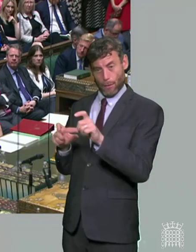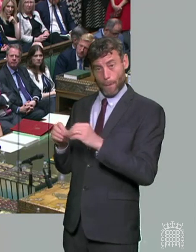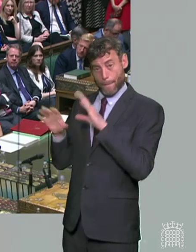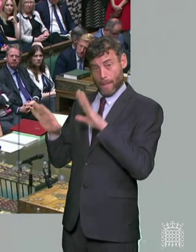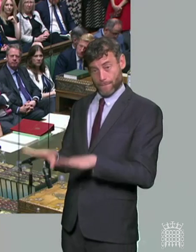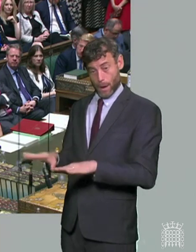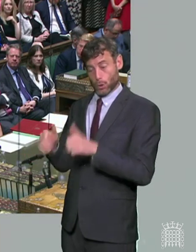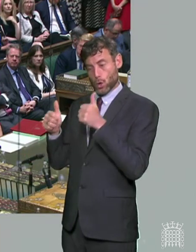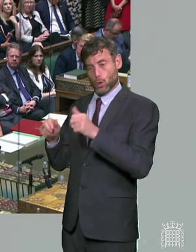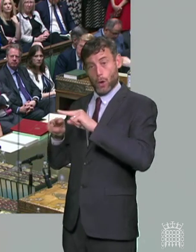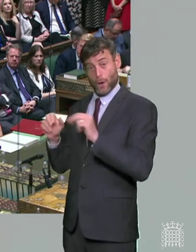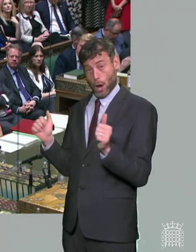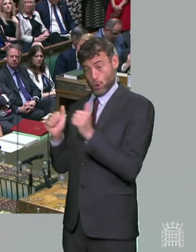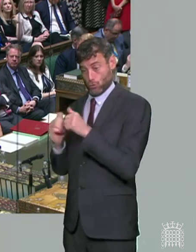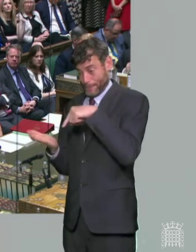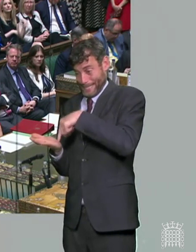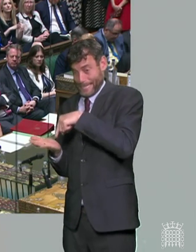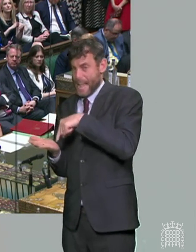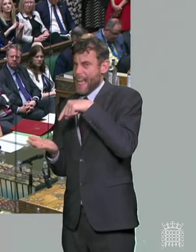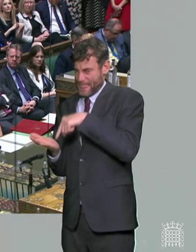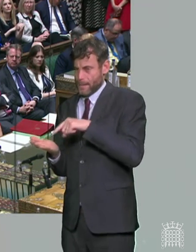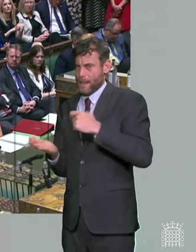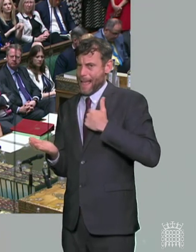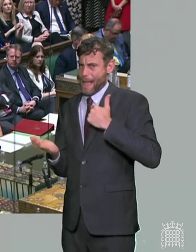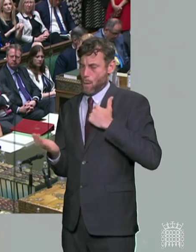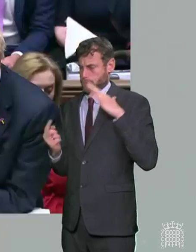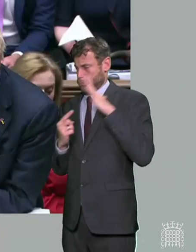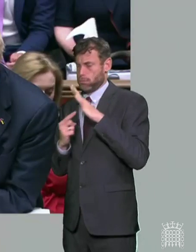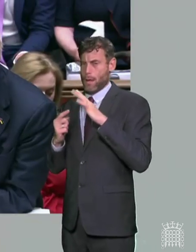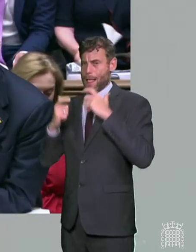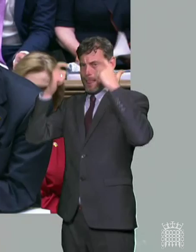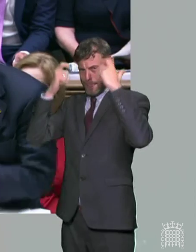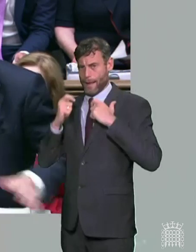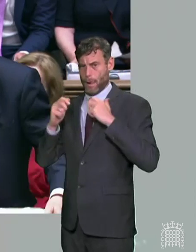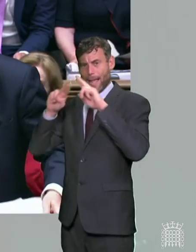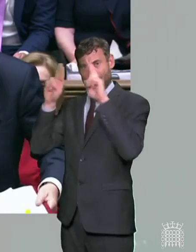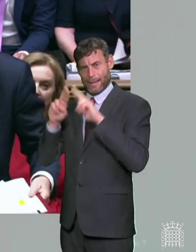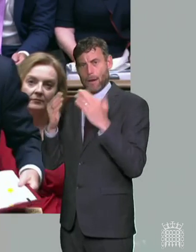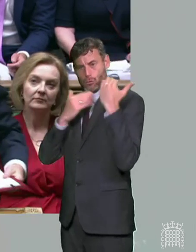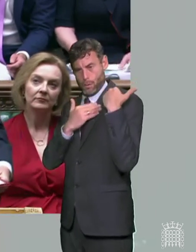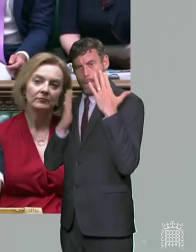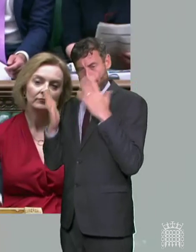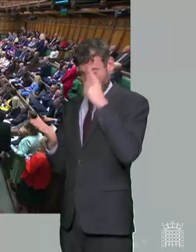That is our highest legal international priority, and that is what we must deliver.